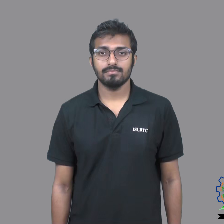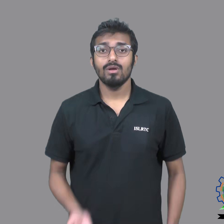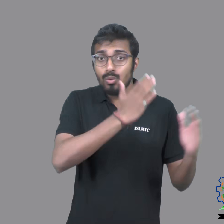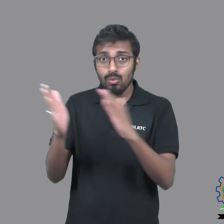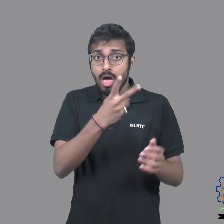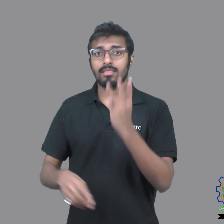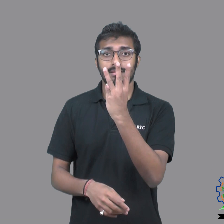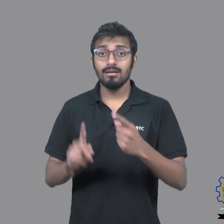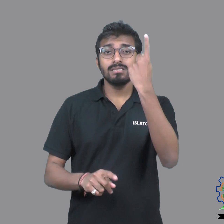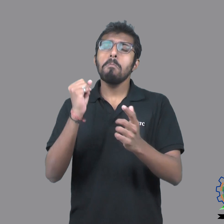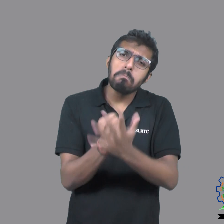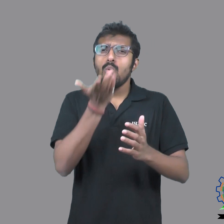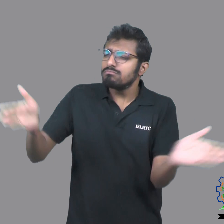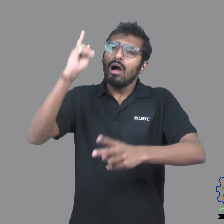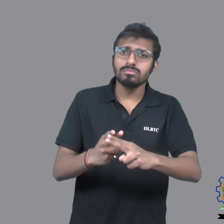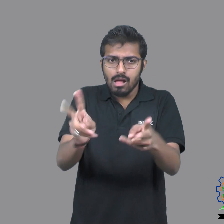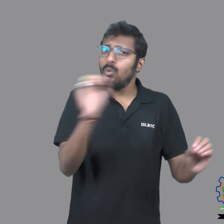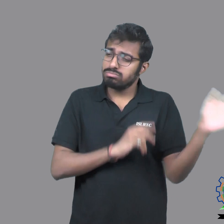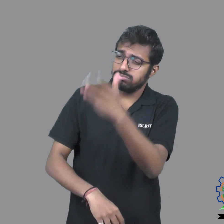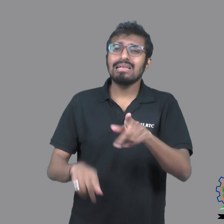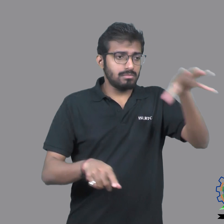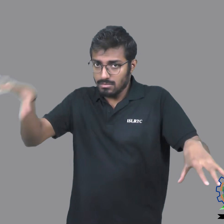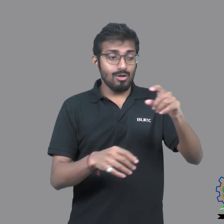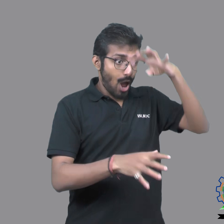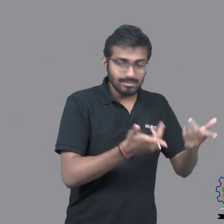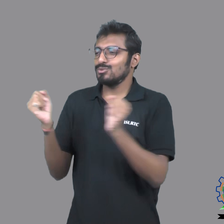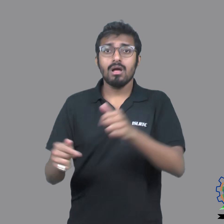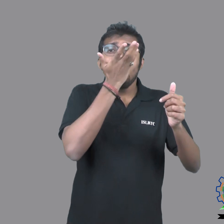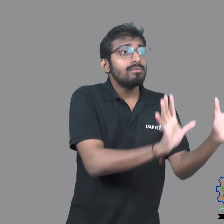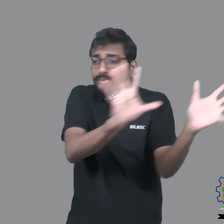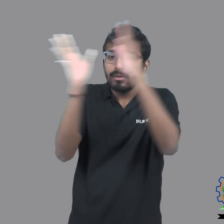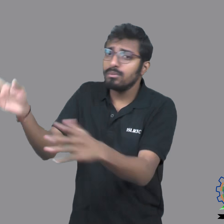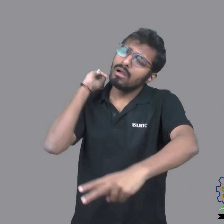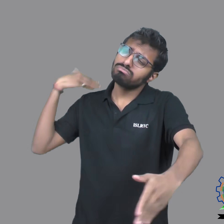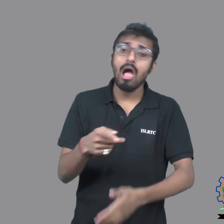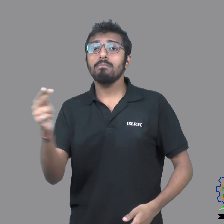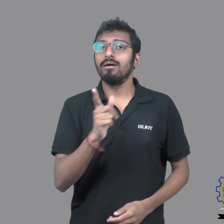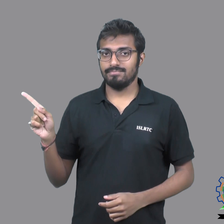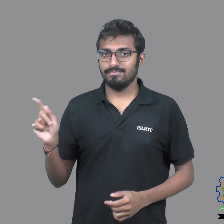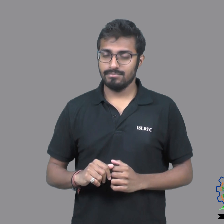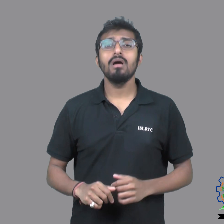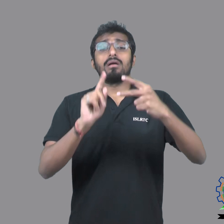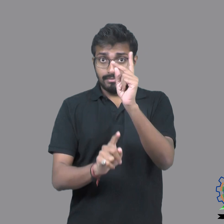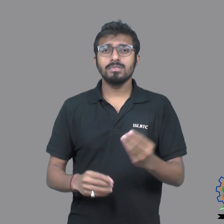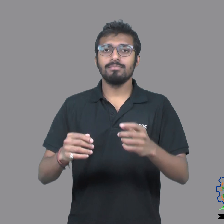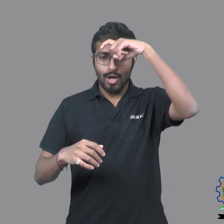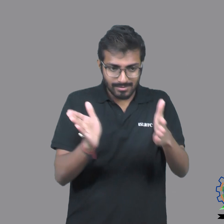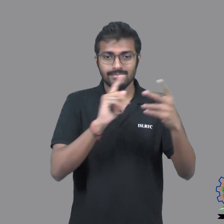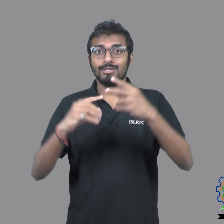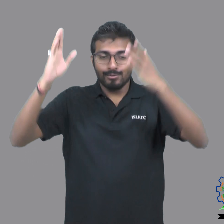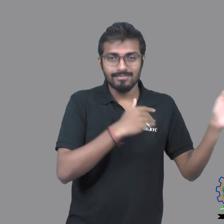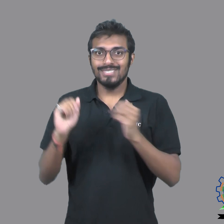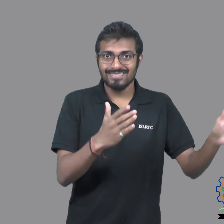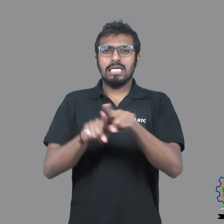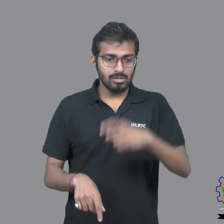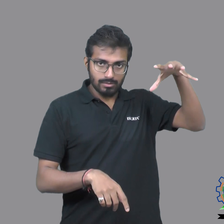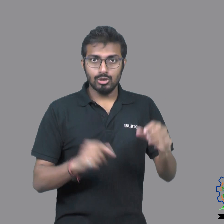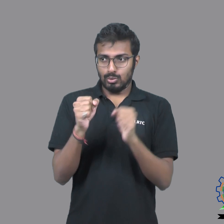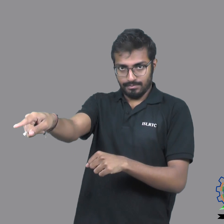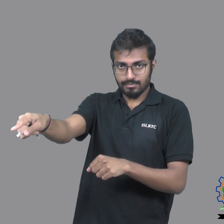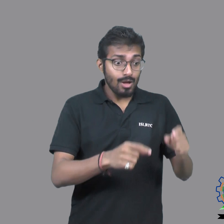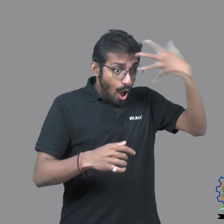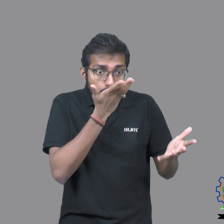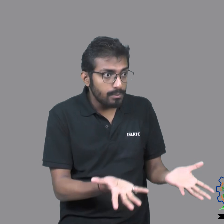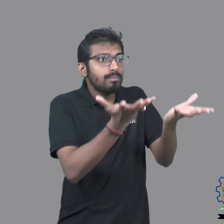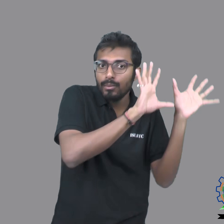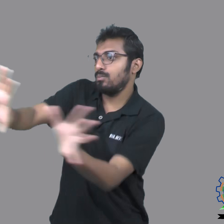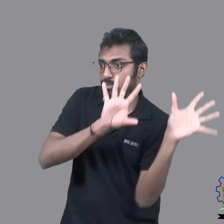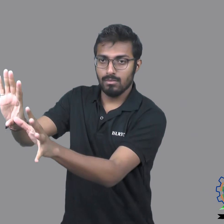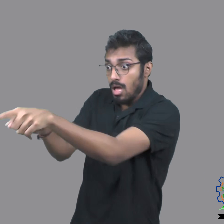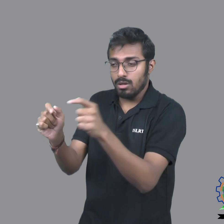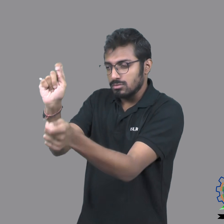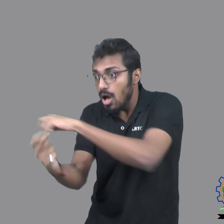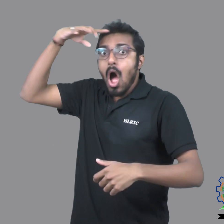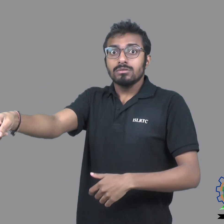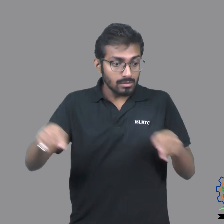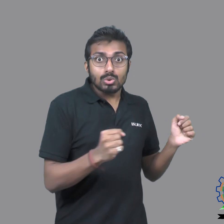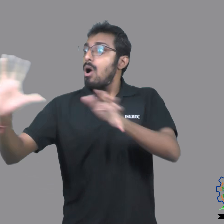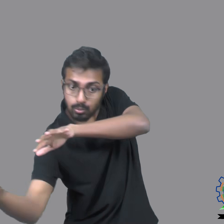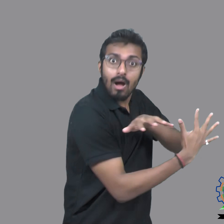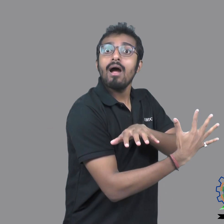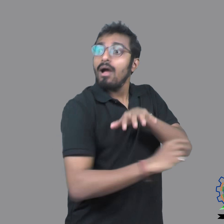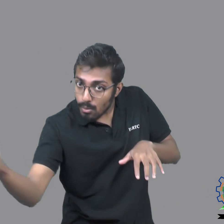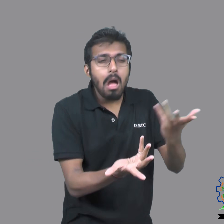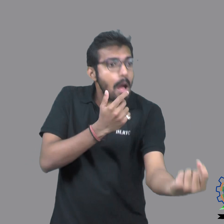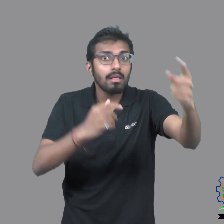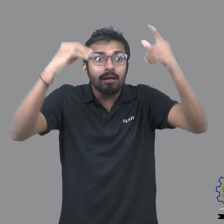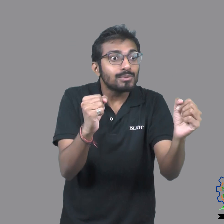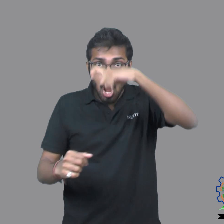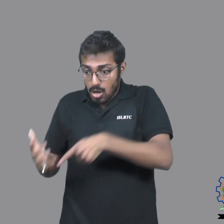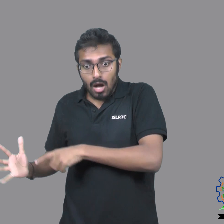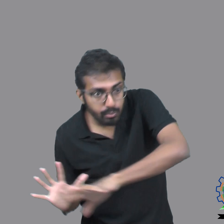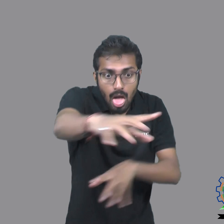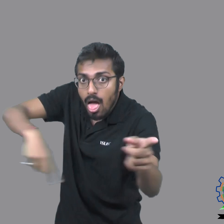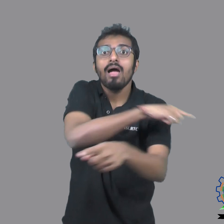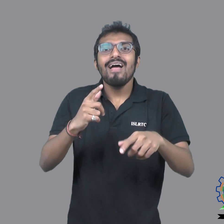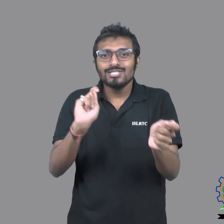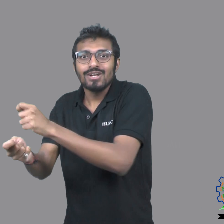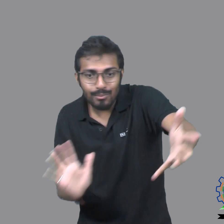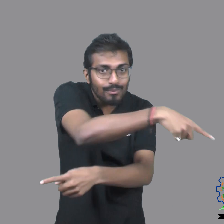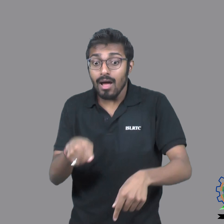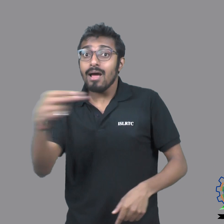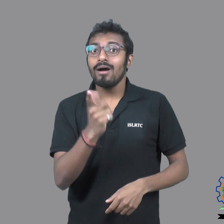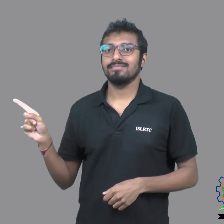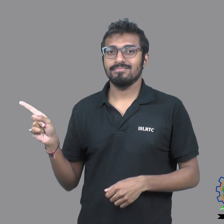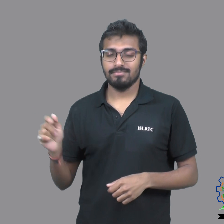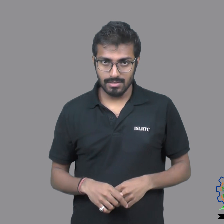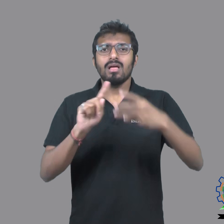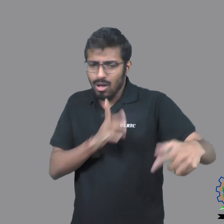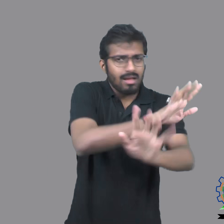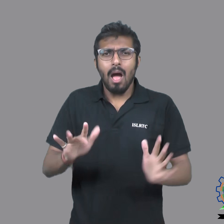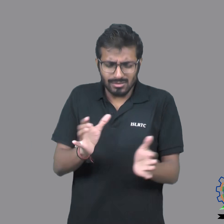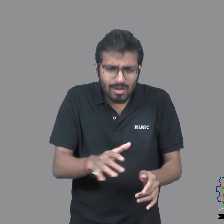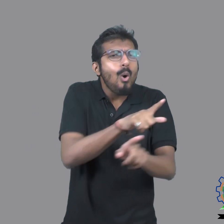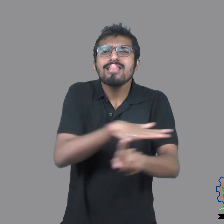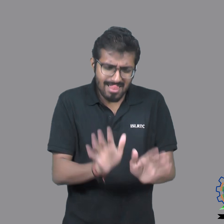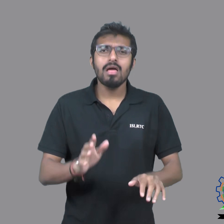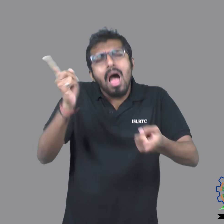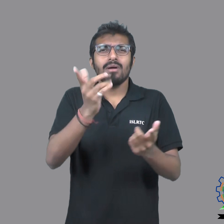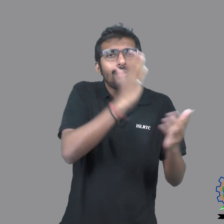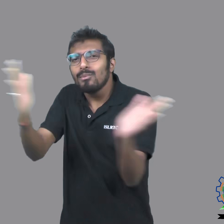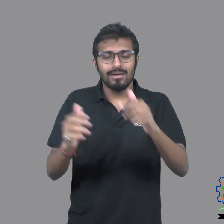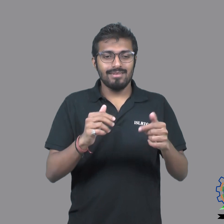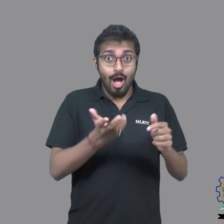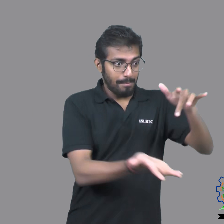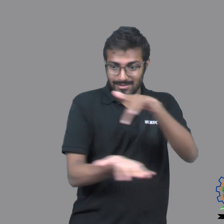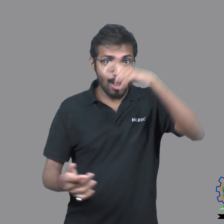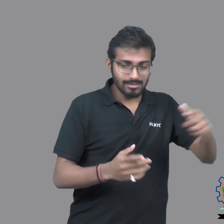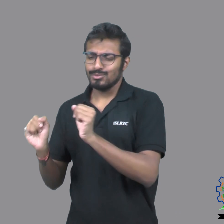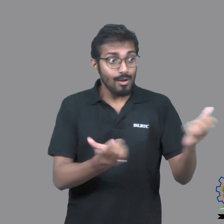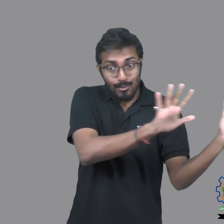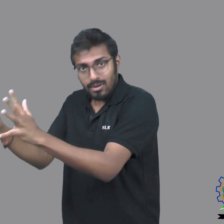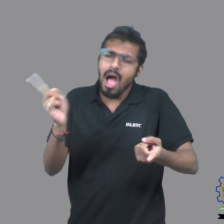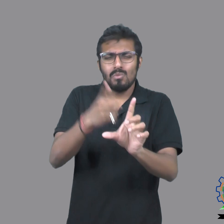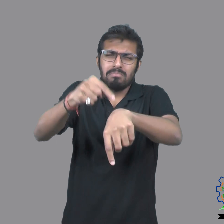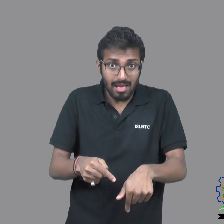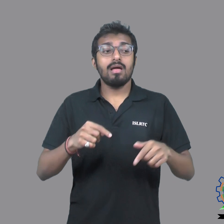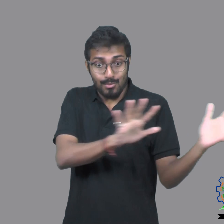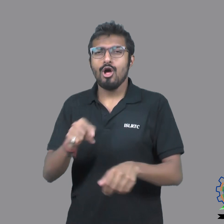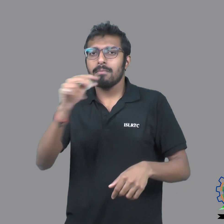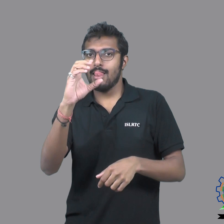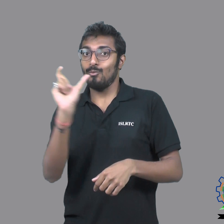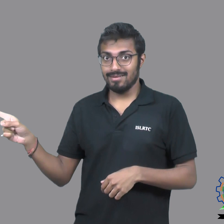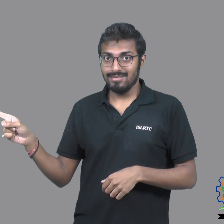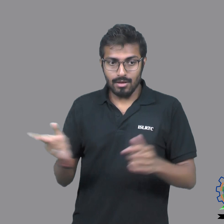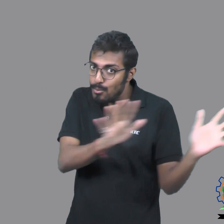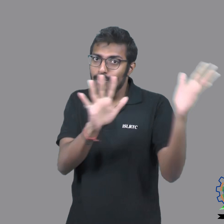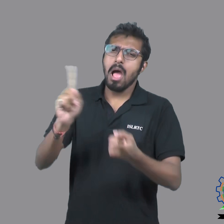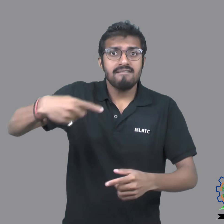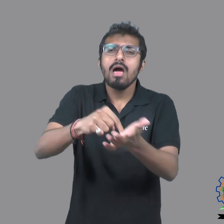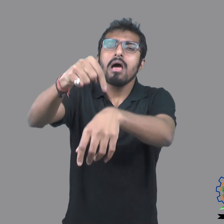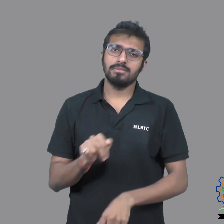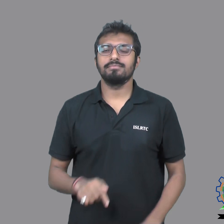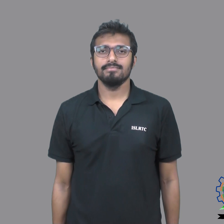Permanent Winds Seasonal Winds and Local Winds